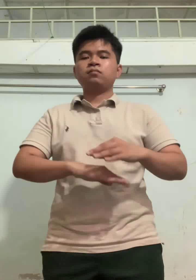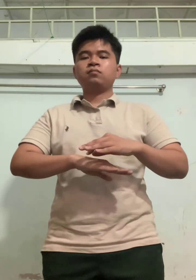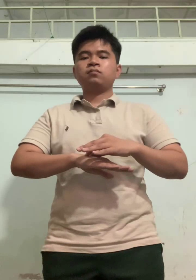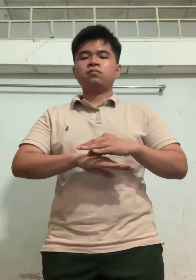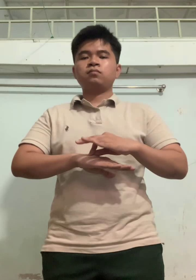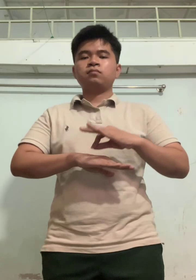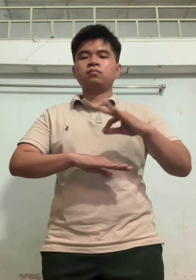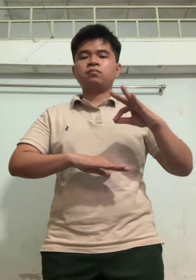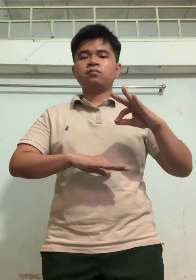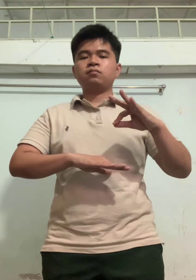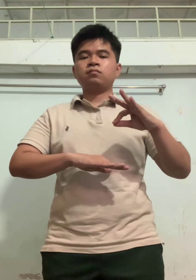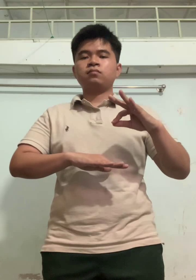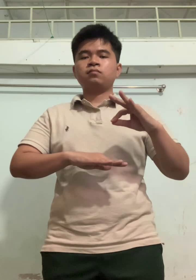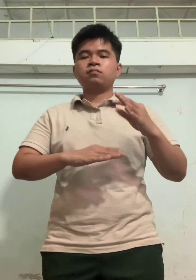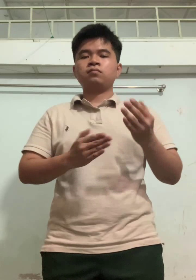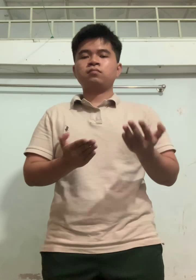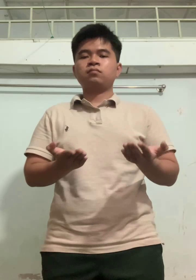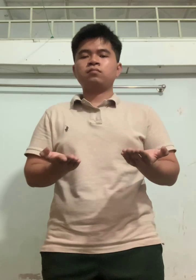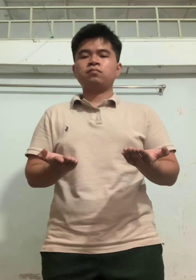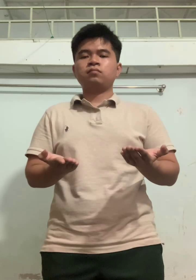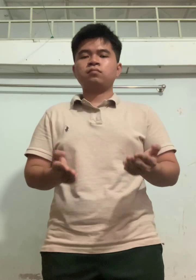tuan nay